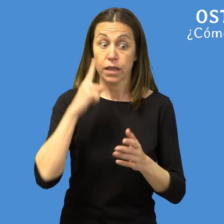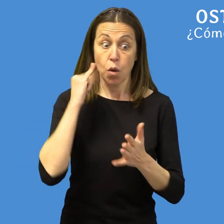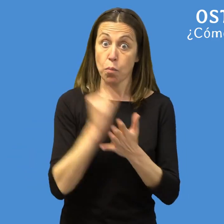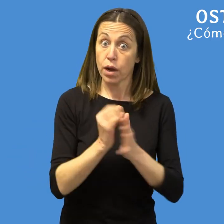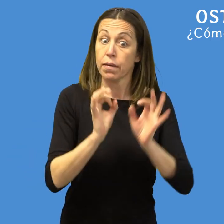probar